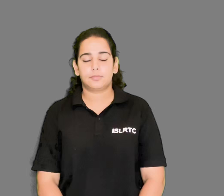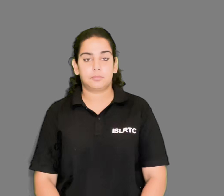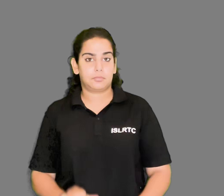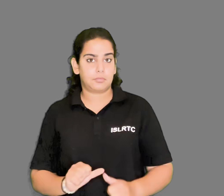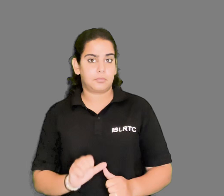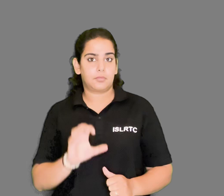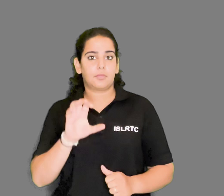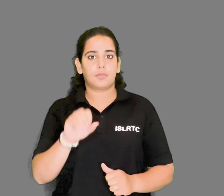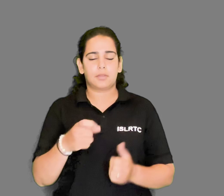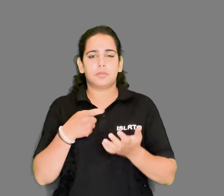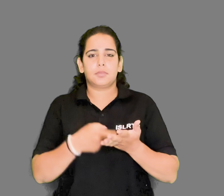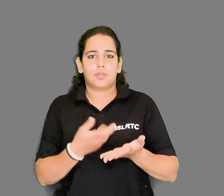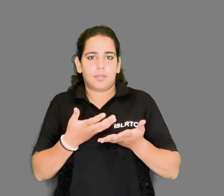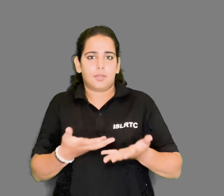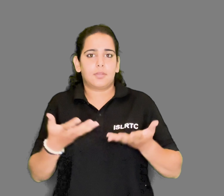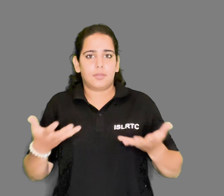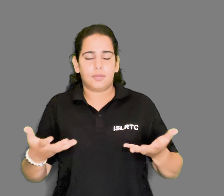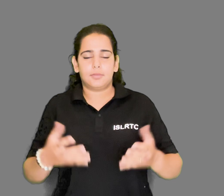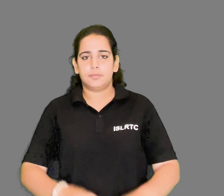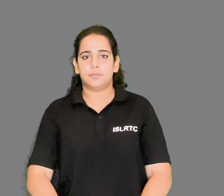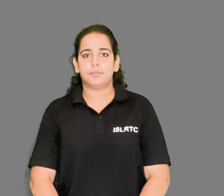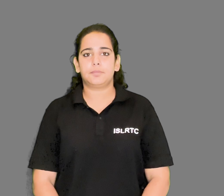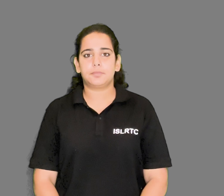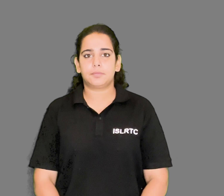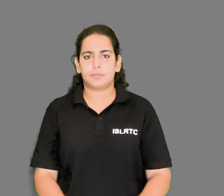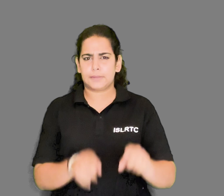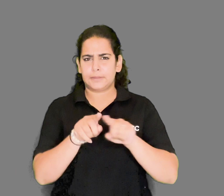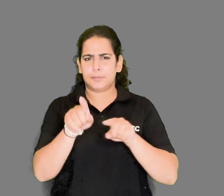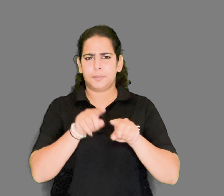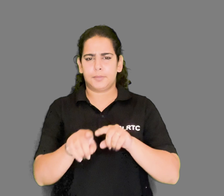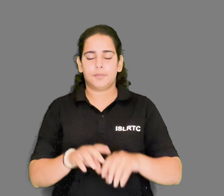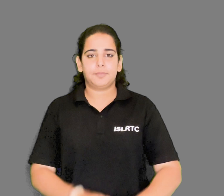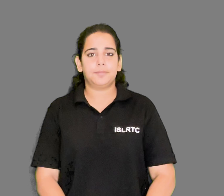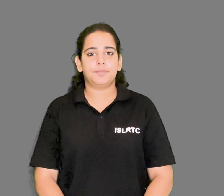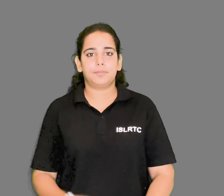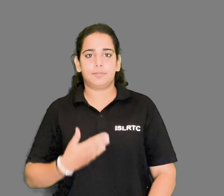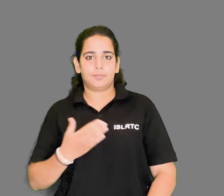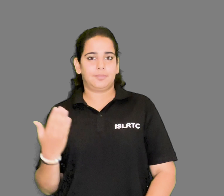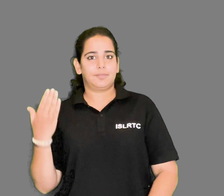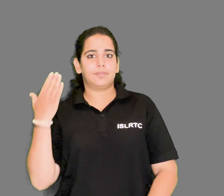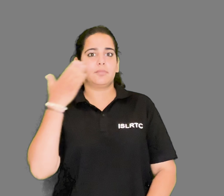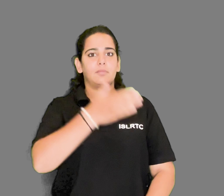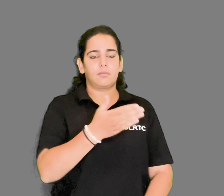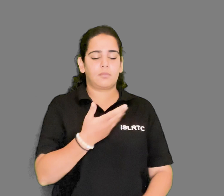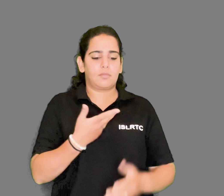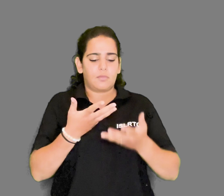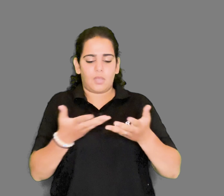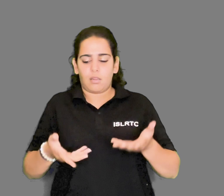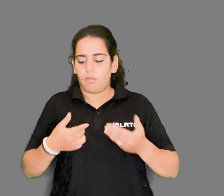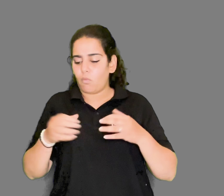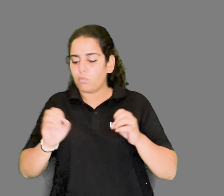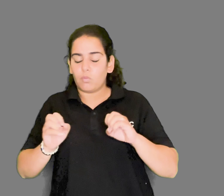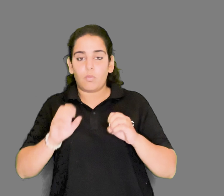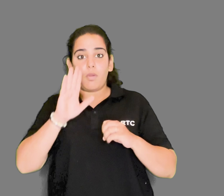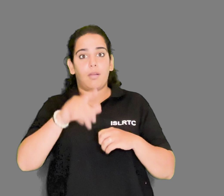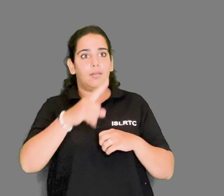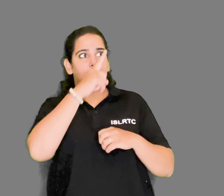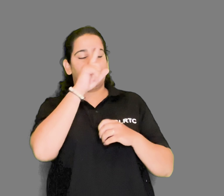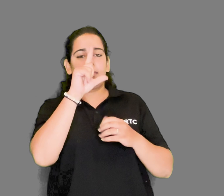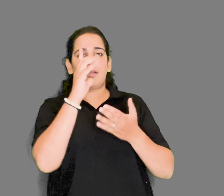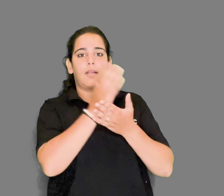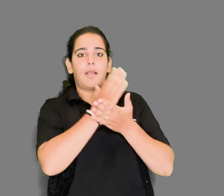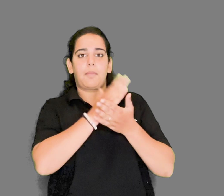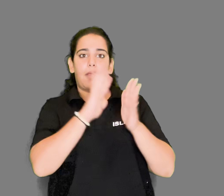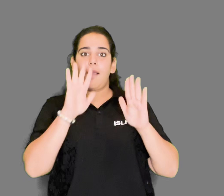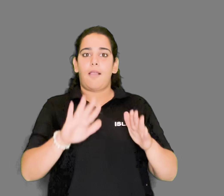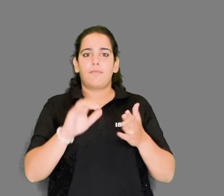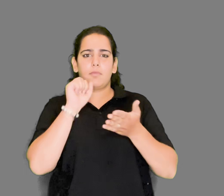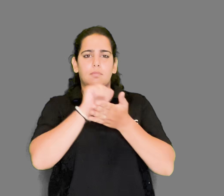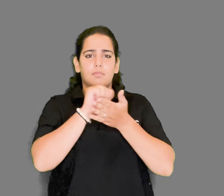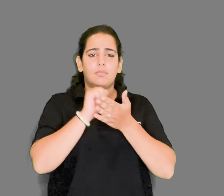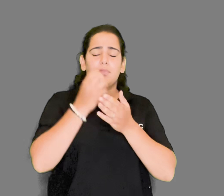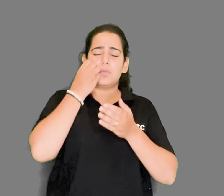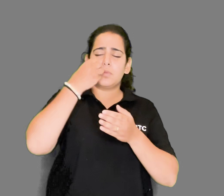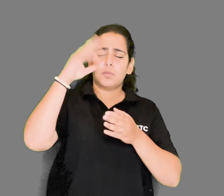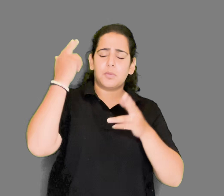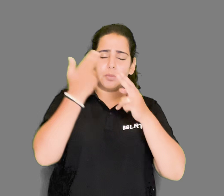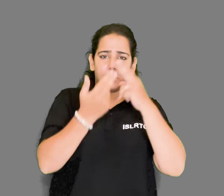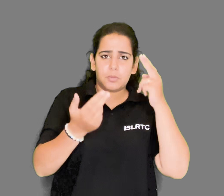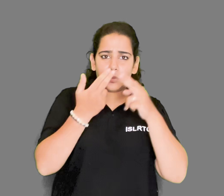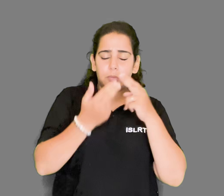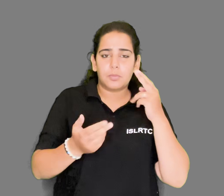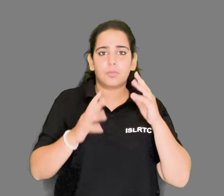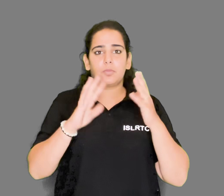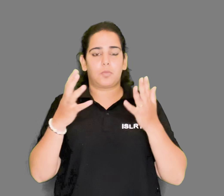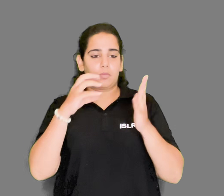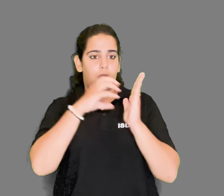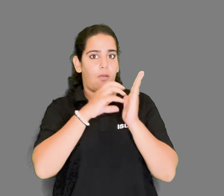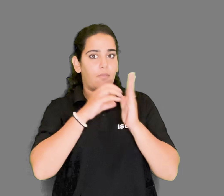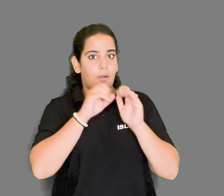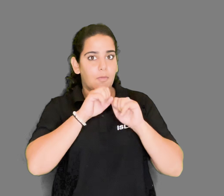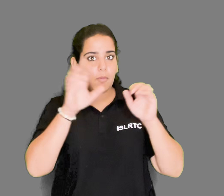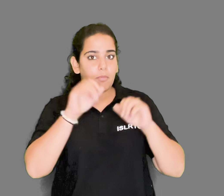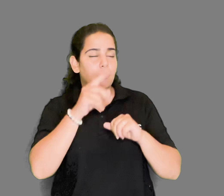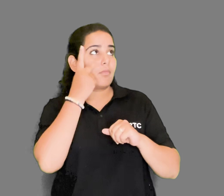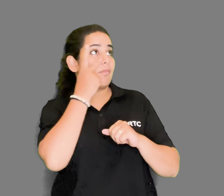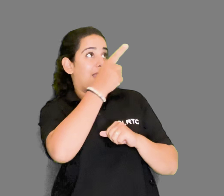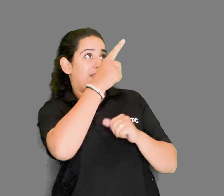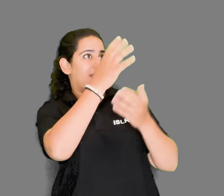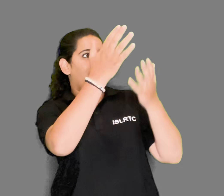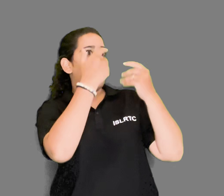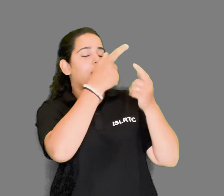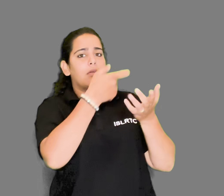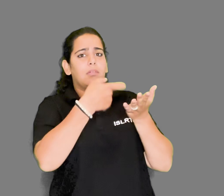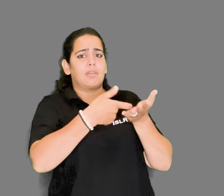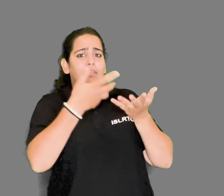Accessibility Resource Center A center or organization providing information, guidance, and support on accessibility issues, including training, and advocacy